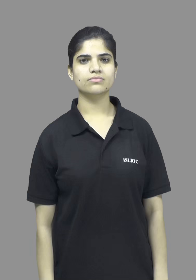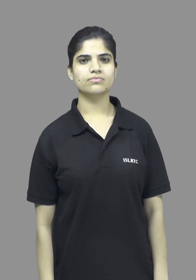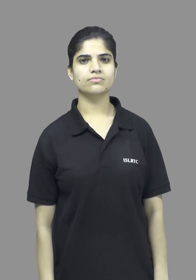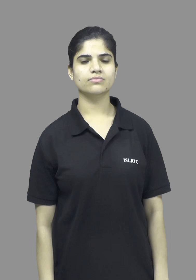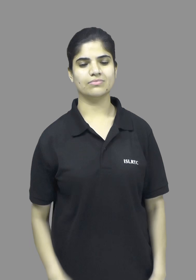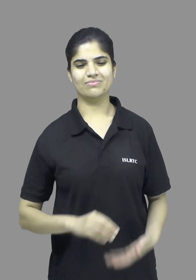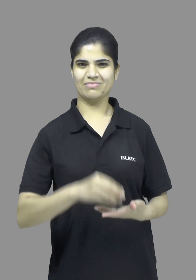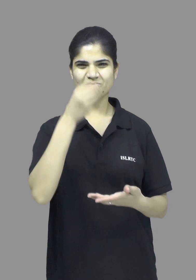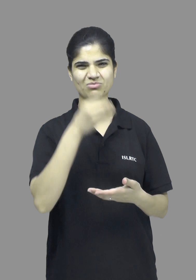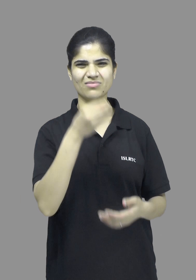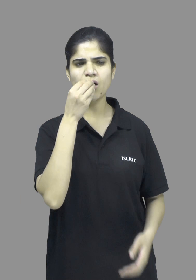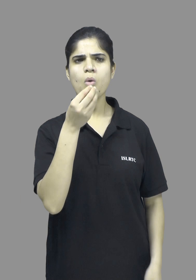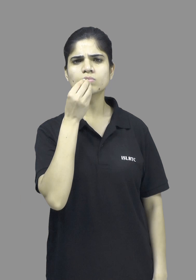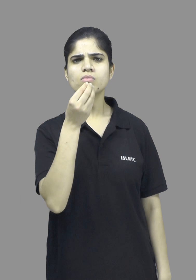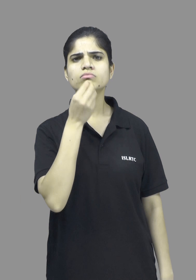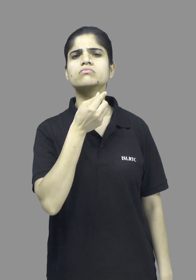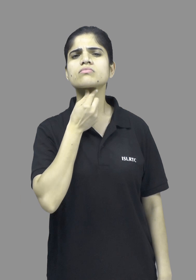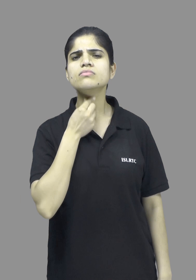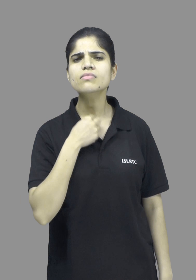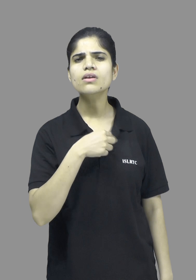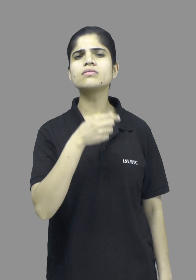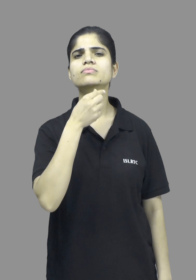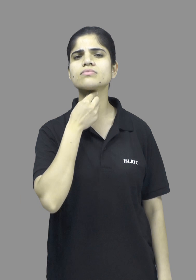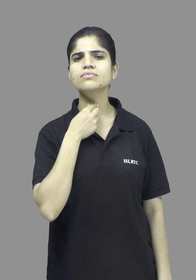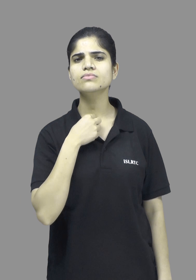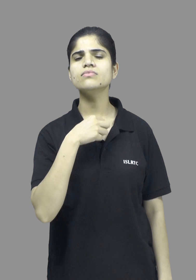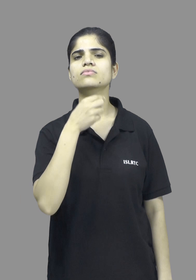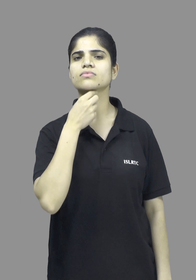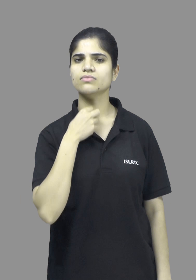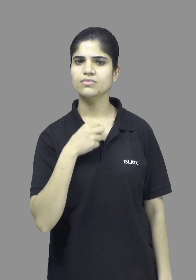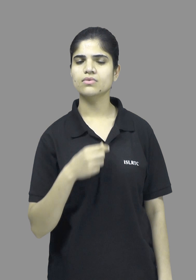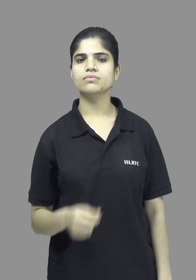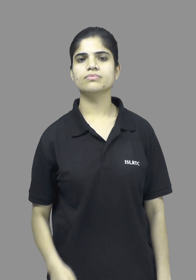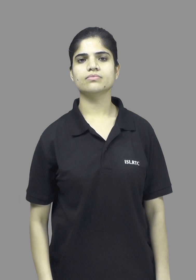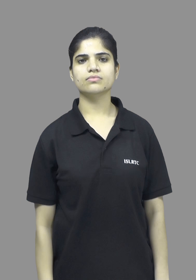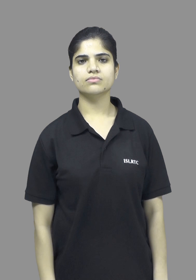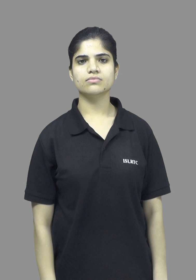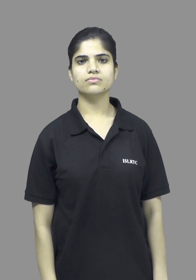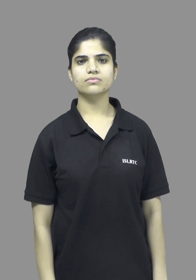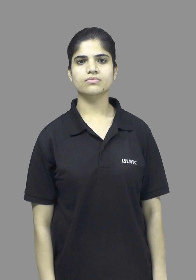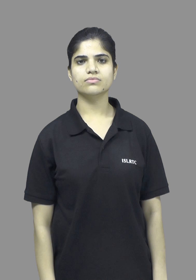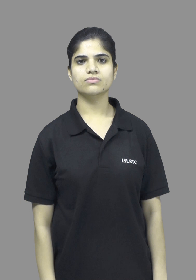Swallow (Food)